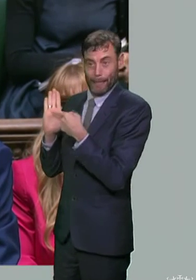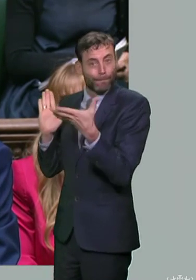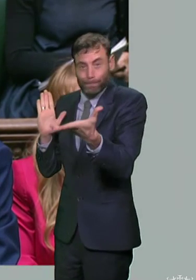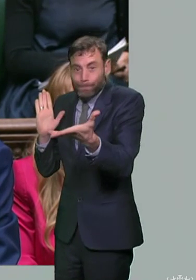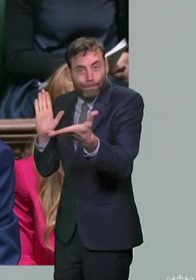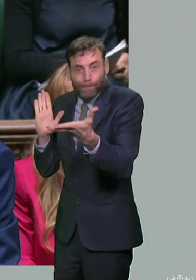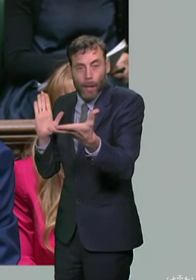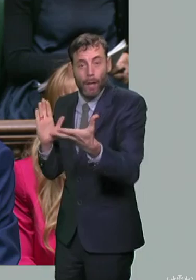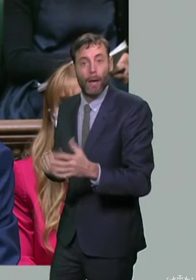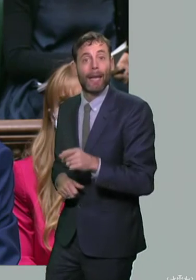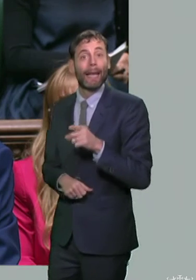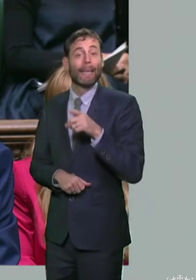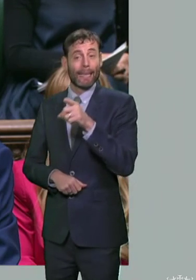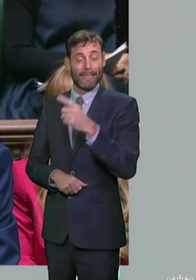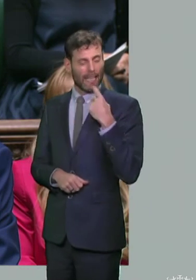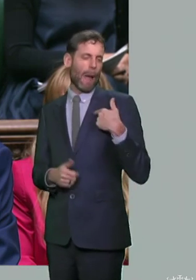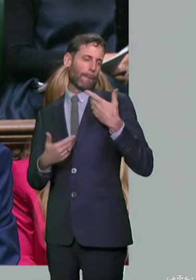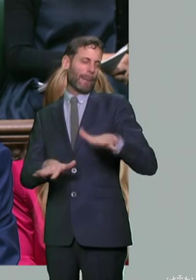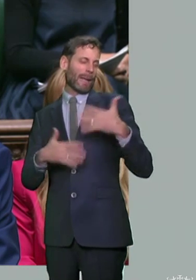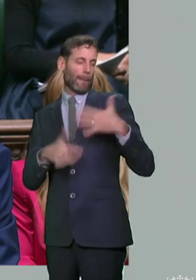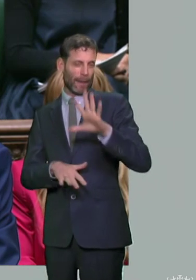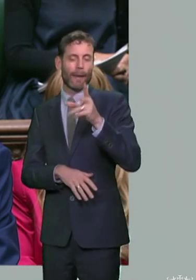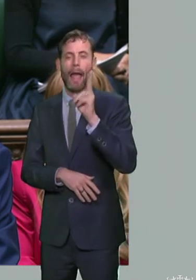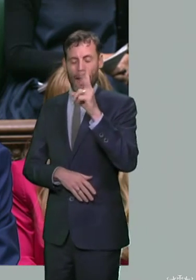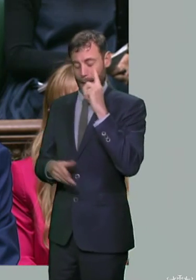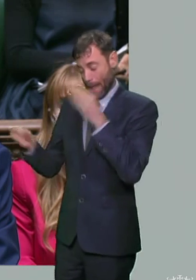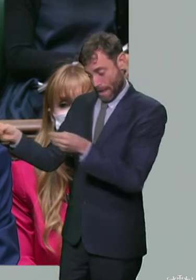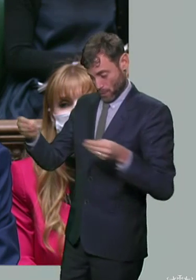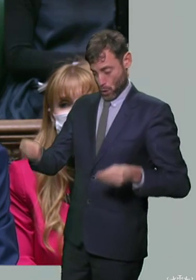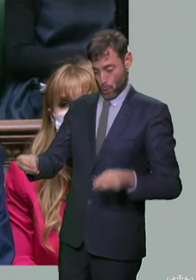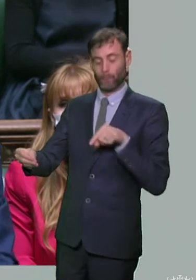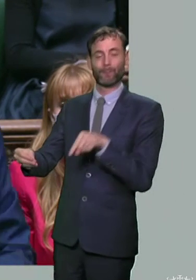He says he just has, so let us test this in the real world.